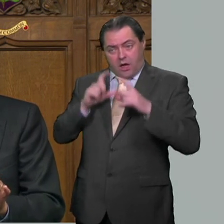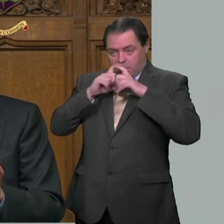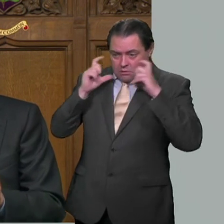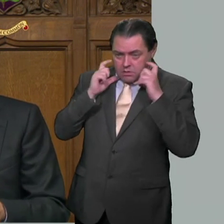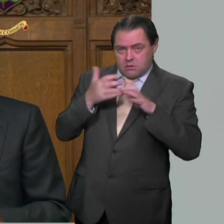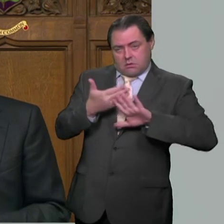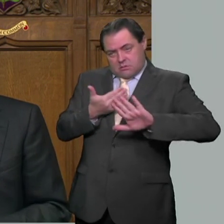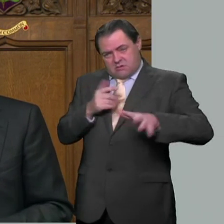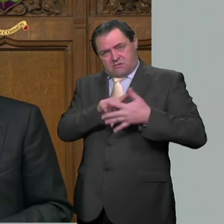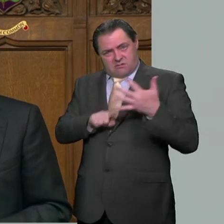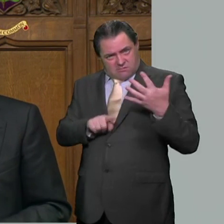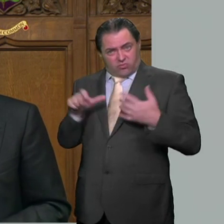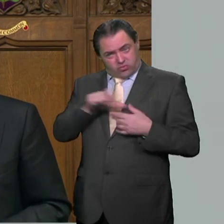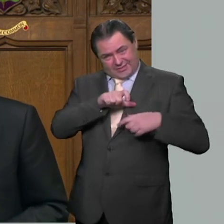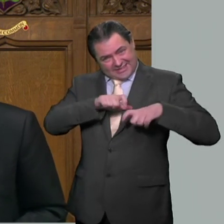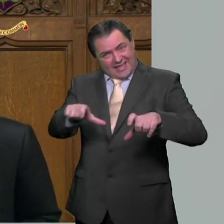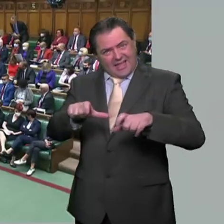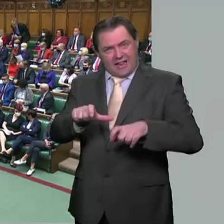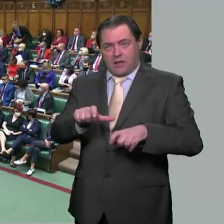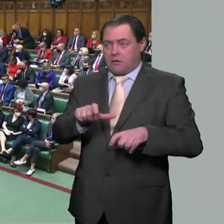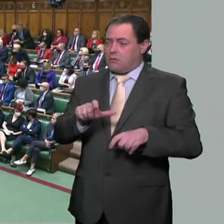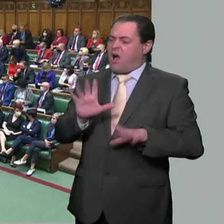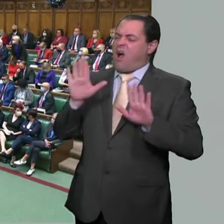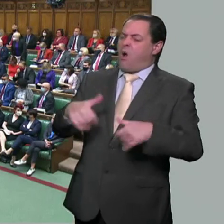If not, why are our figures so bad?